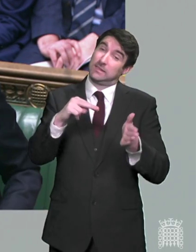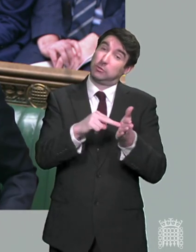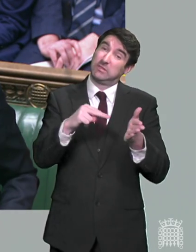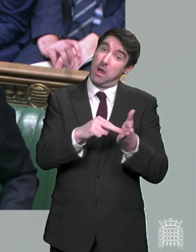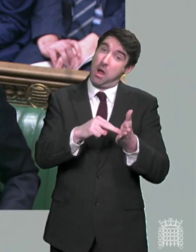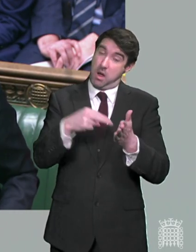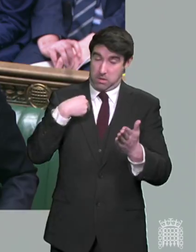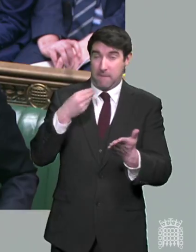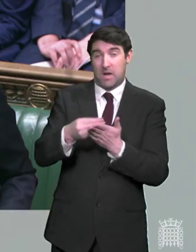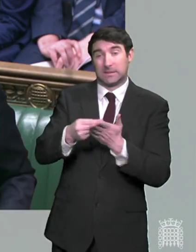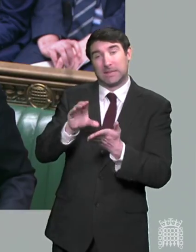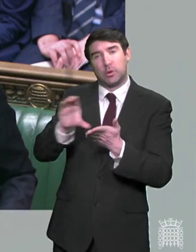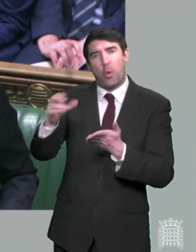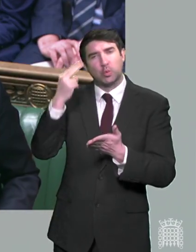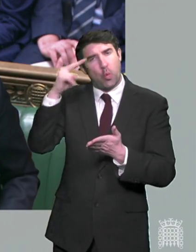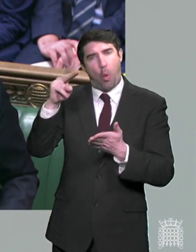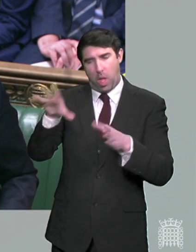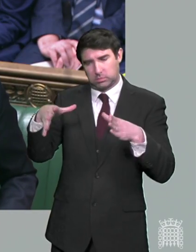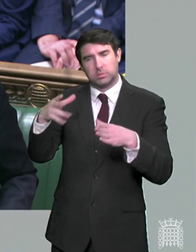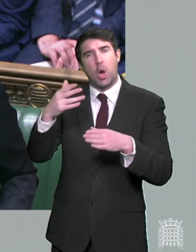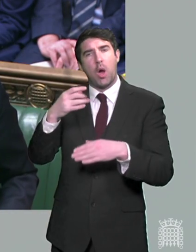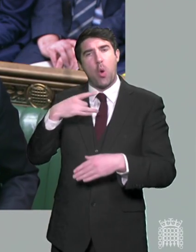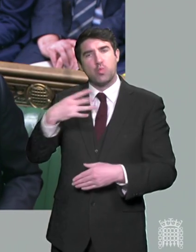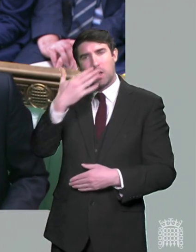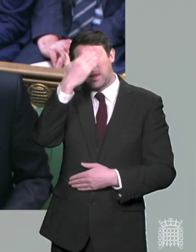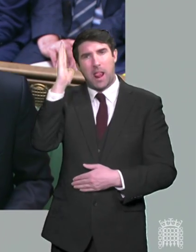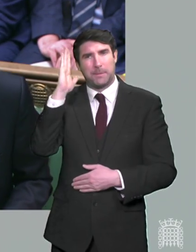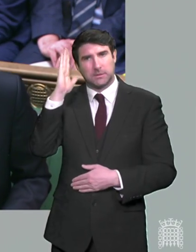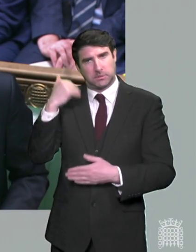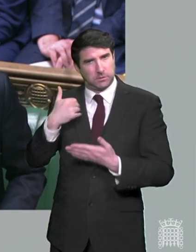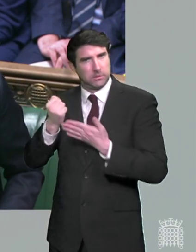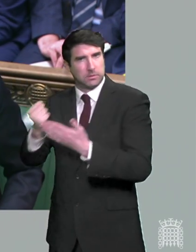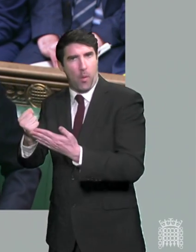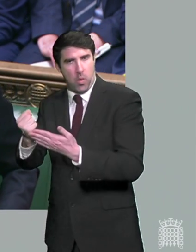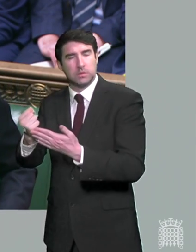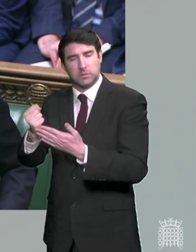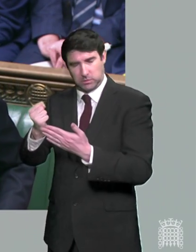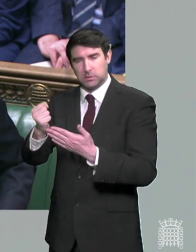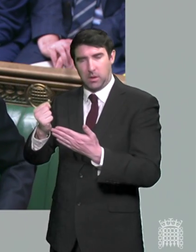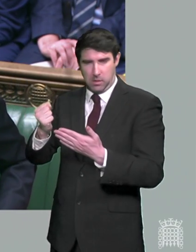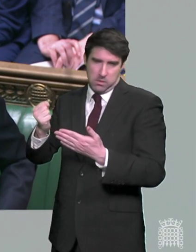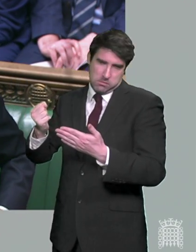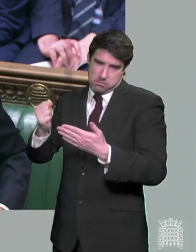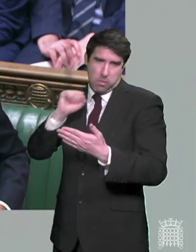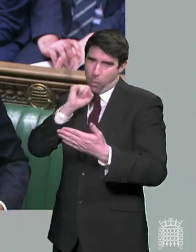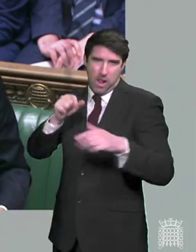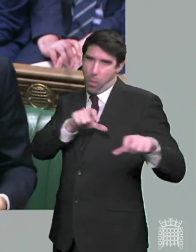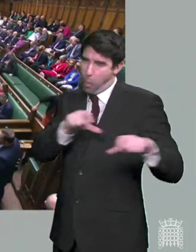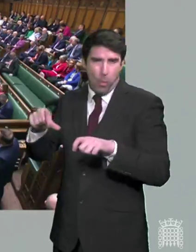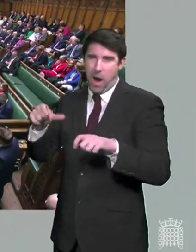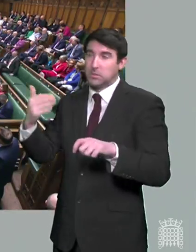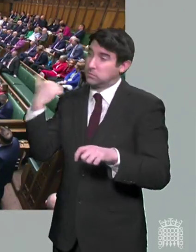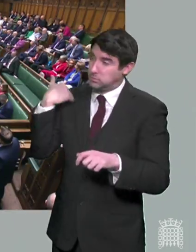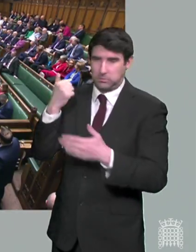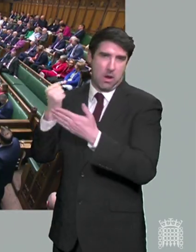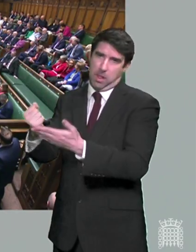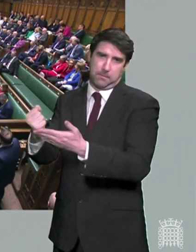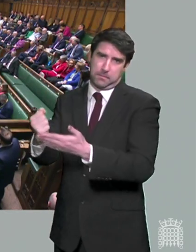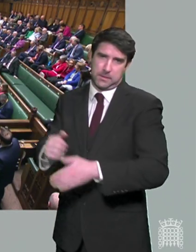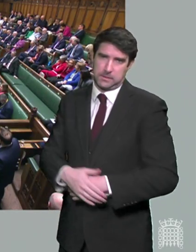We continue to be in touch with everyone that we need to be, and I assure the honourable Lady that we will continue to provide all the support that is asked of us.